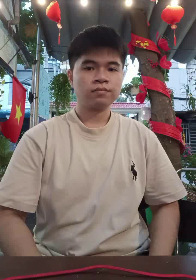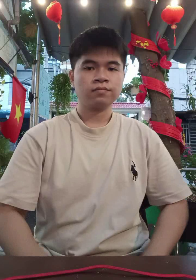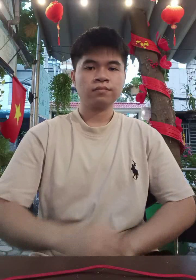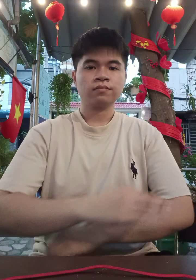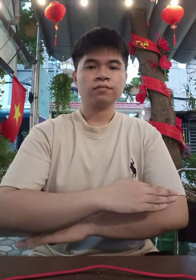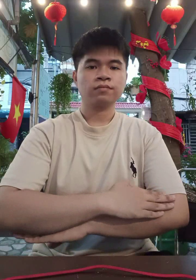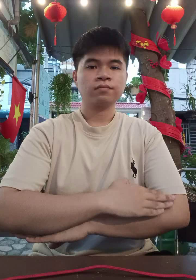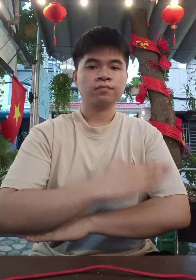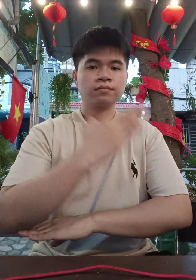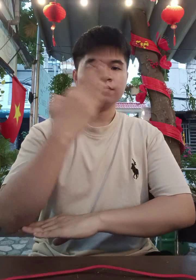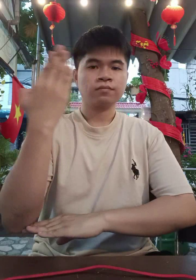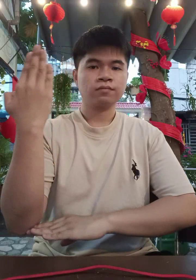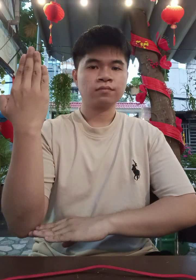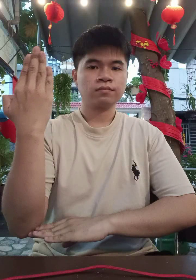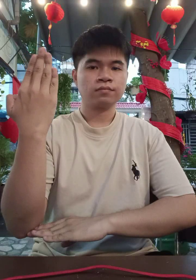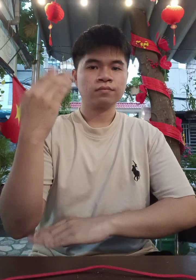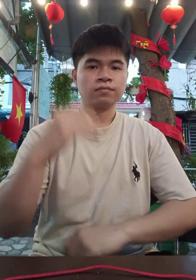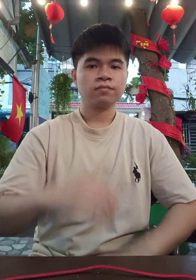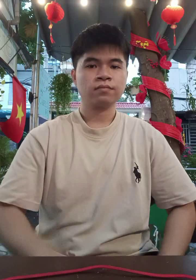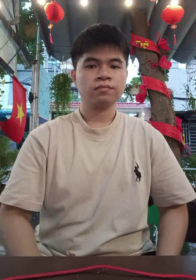buoi sang